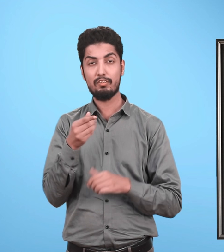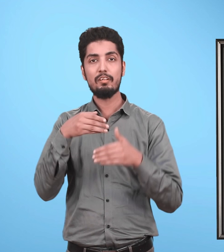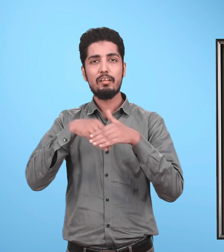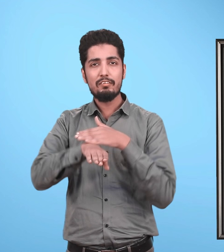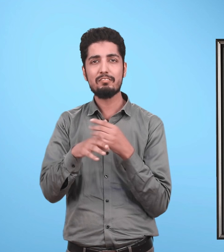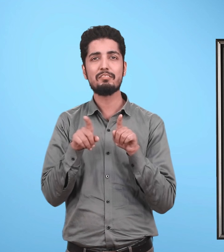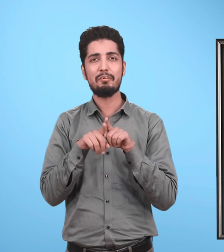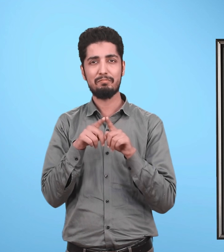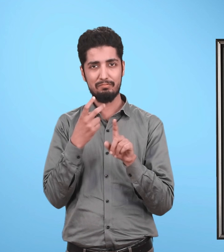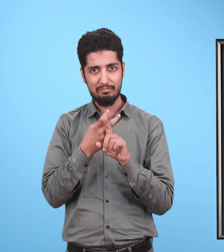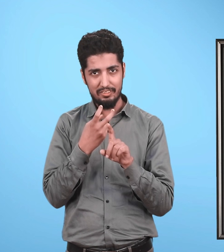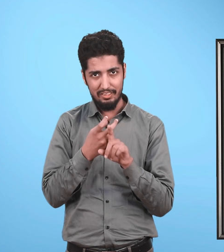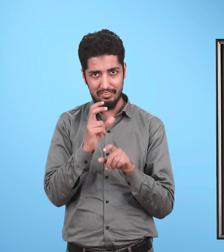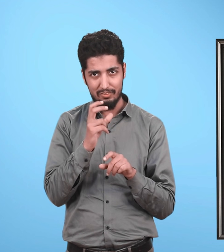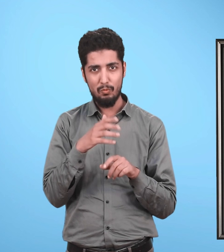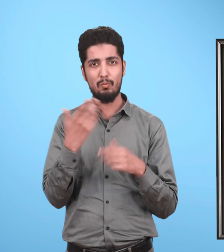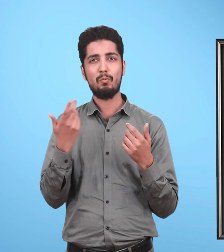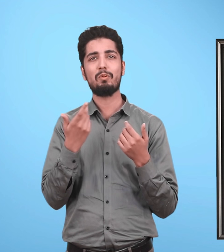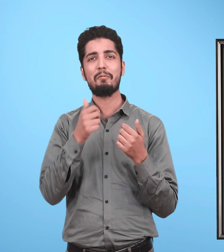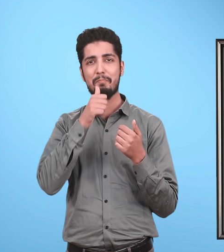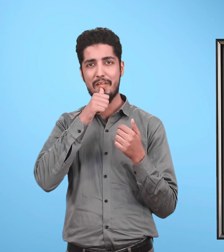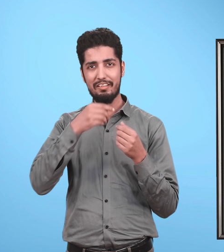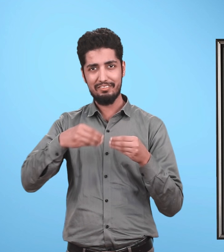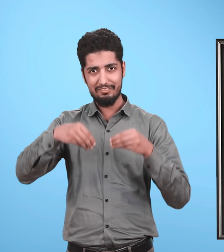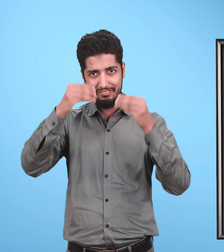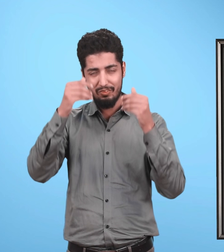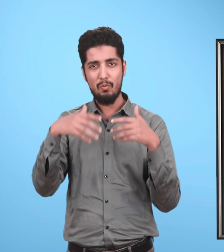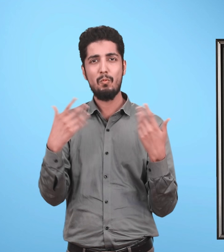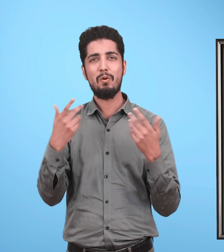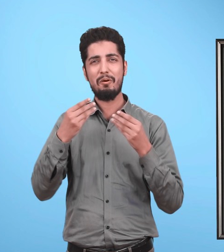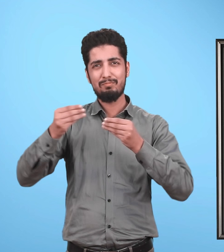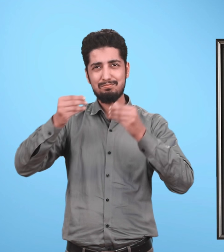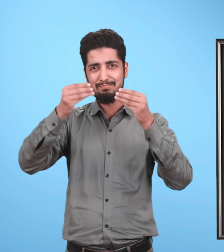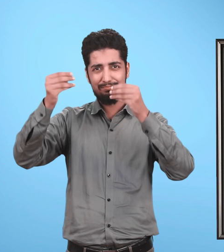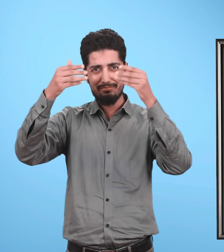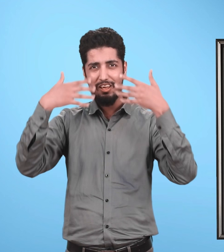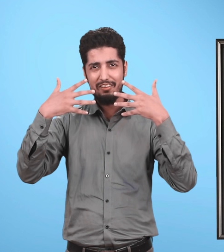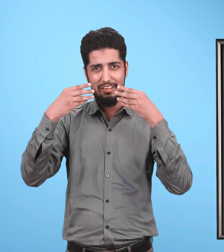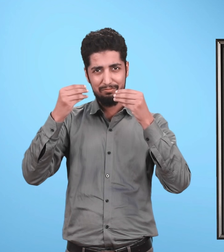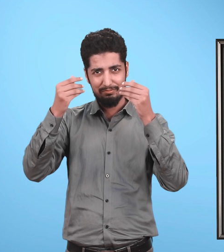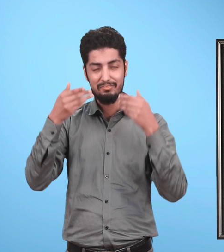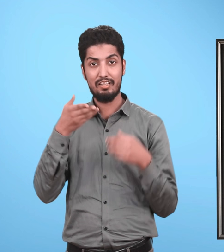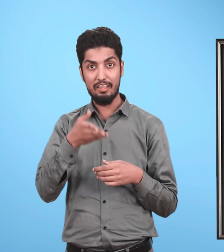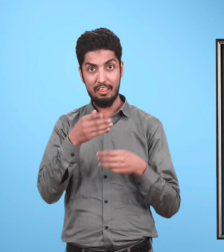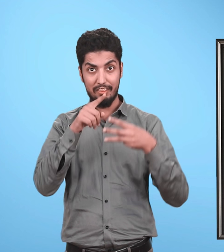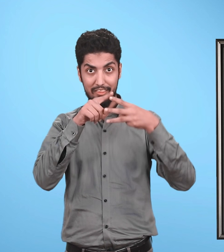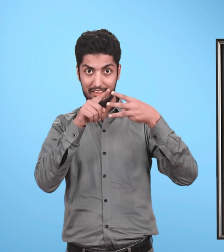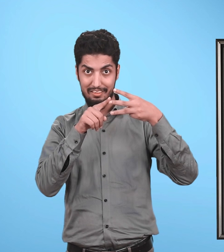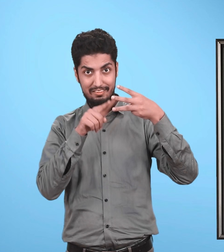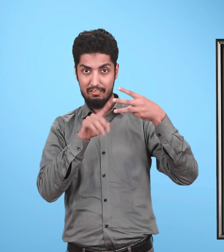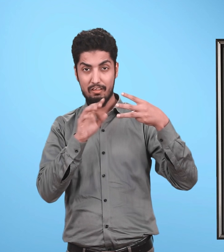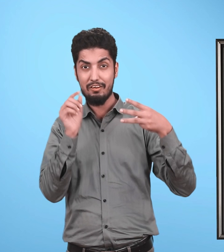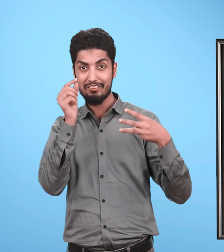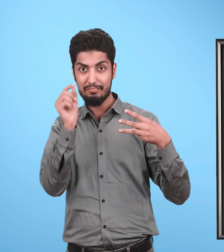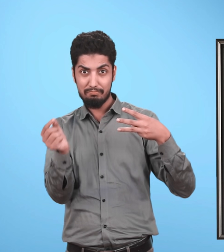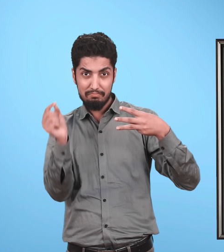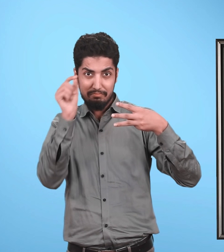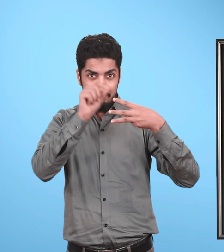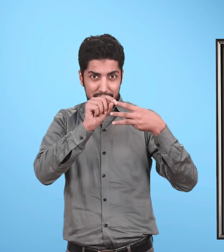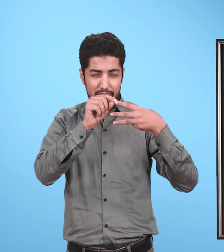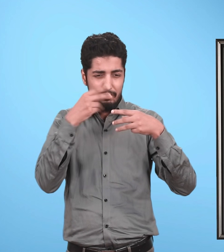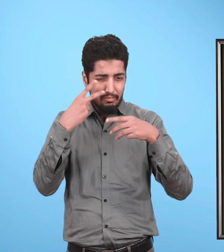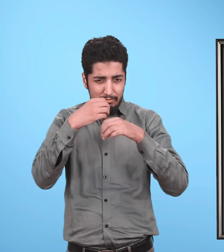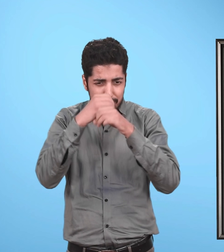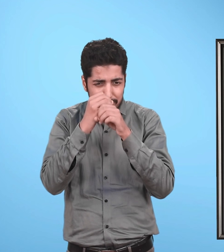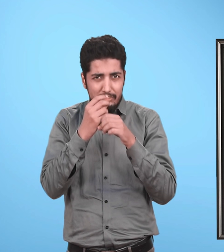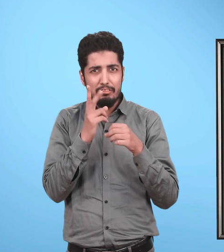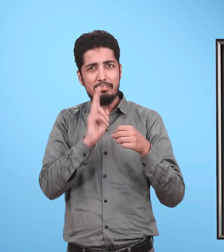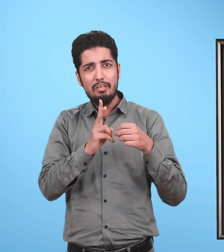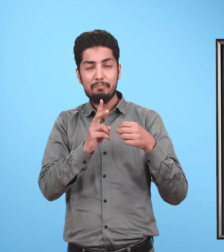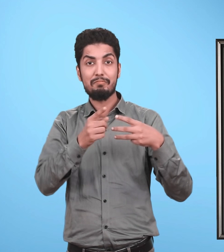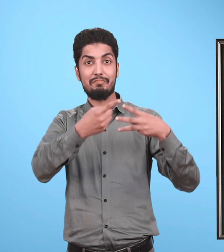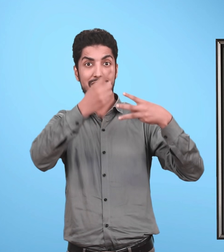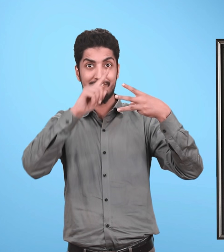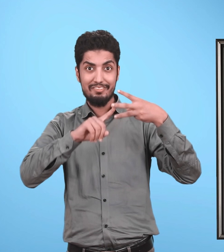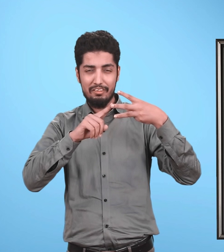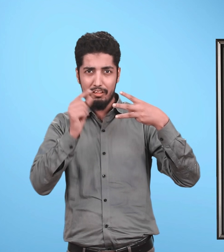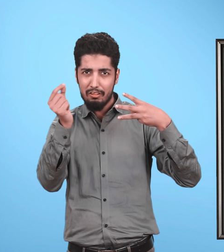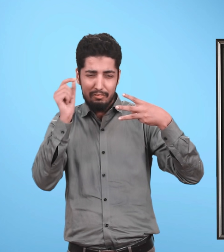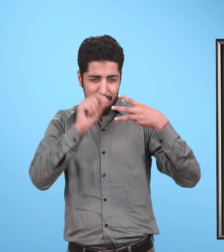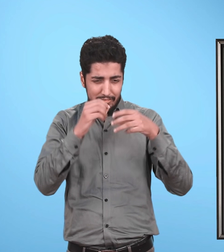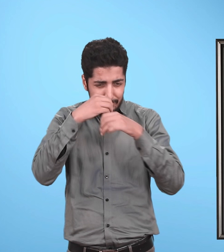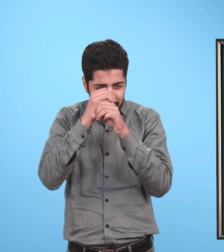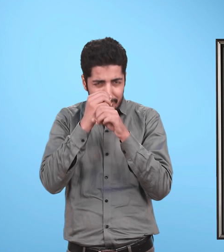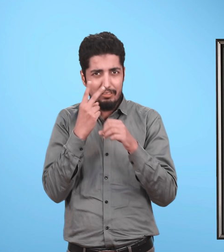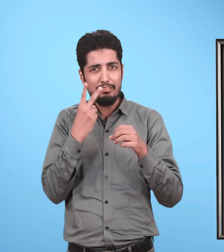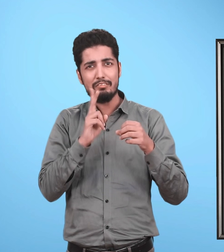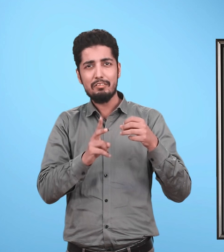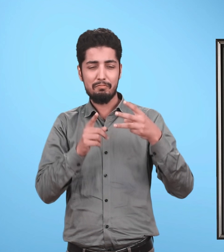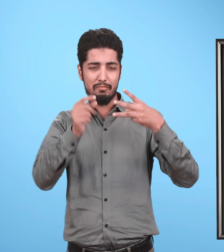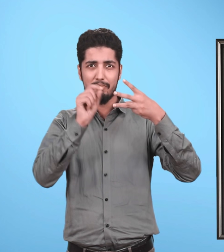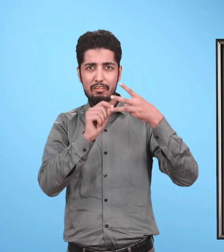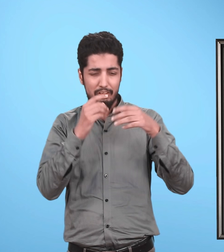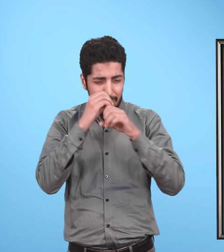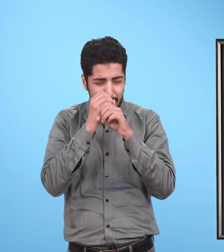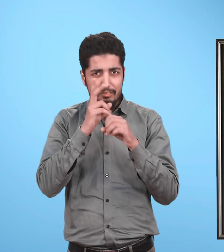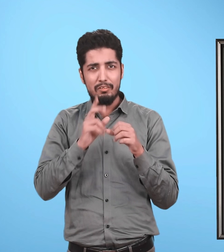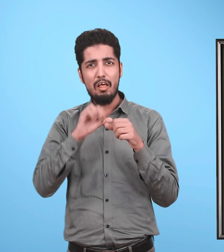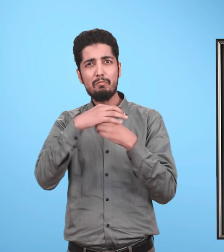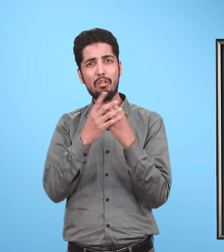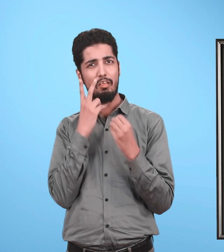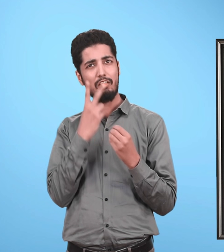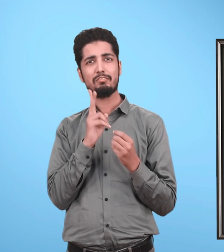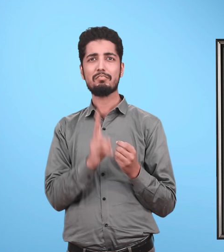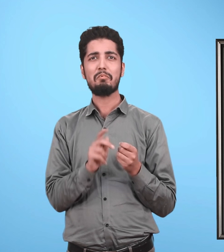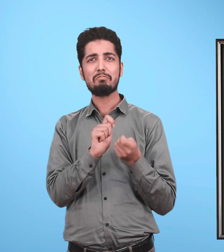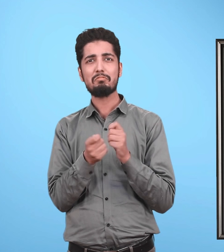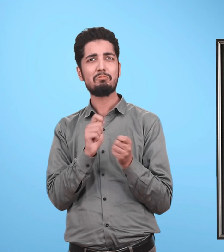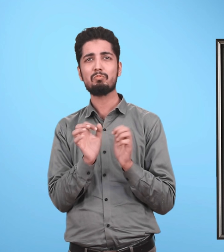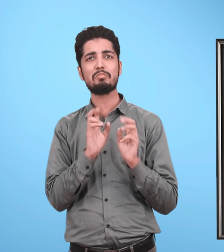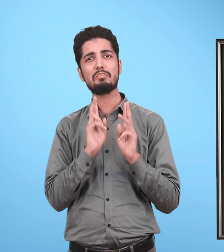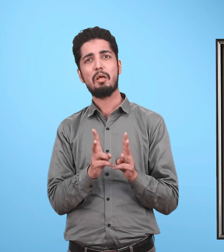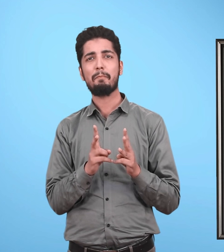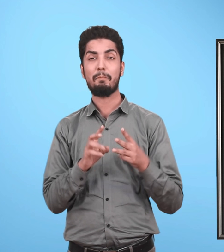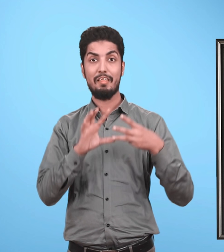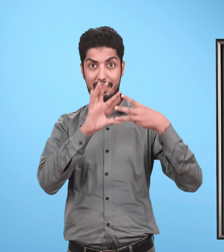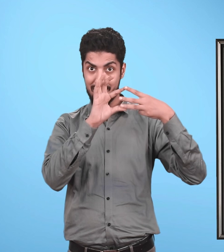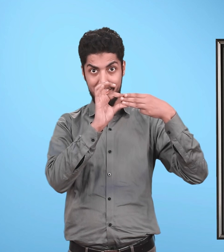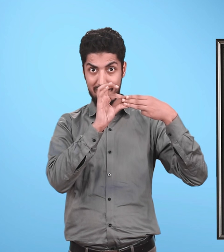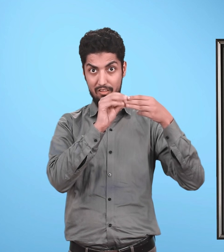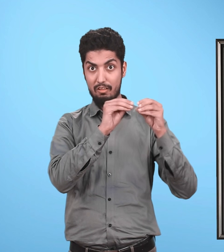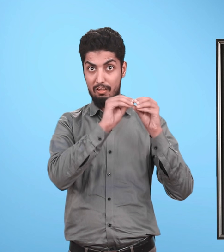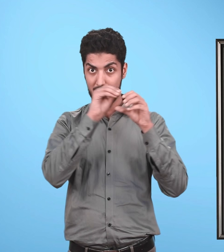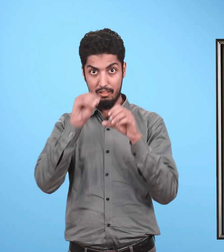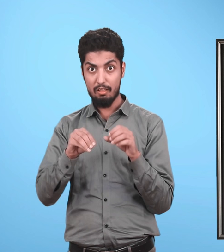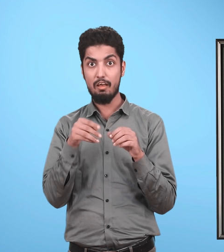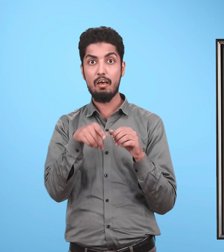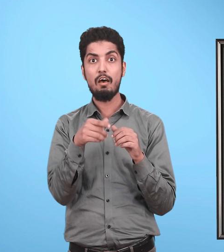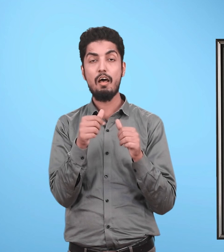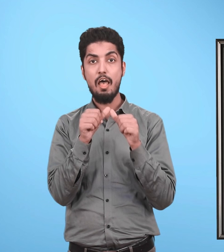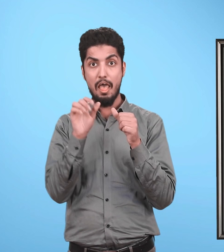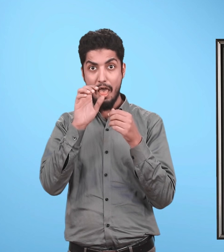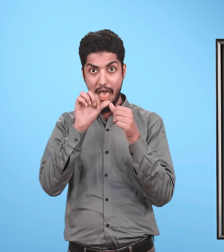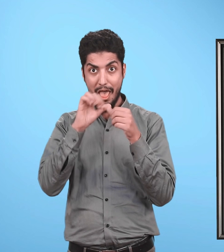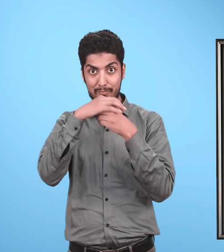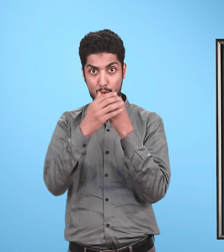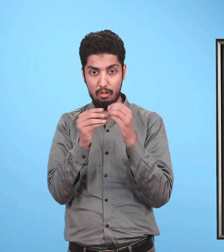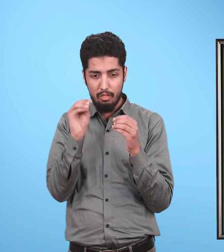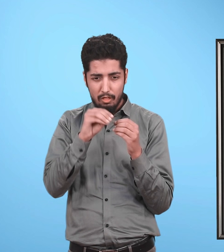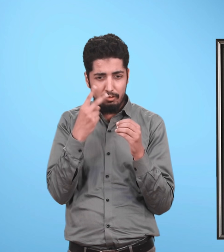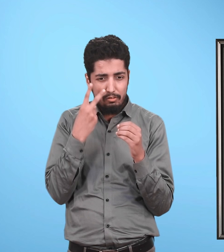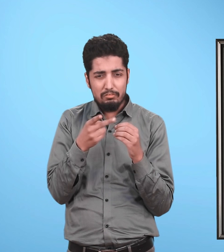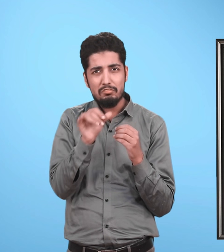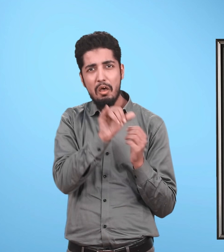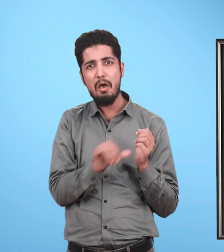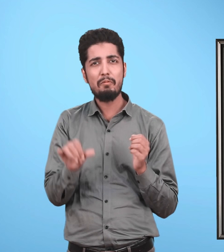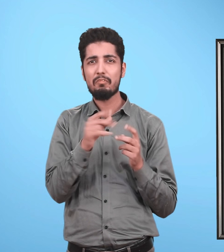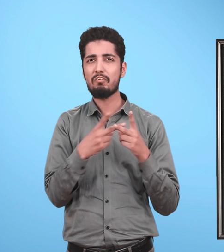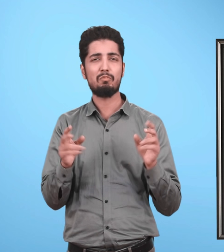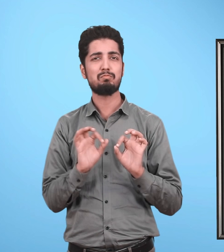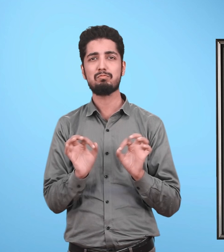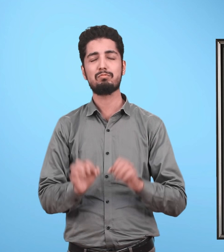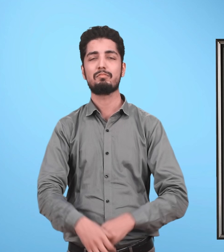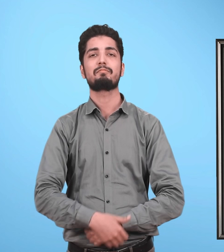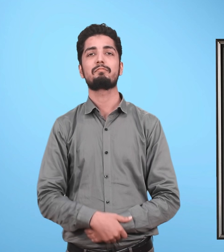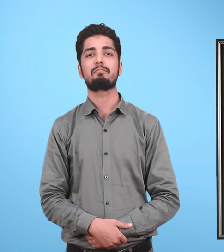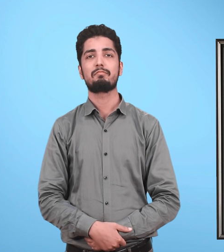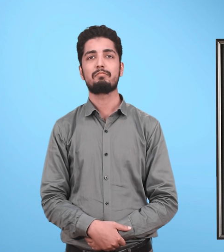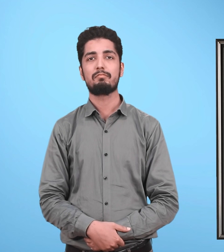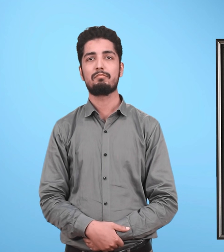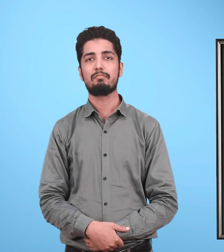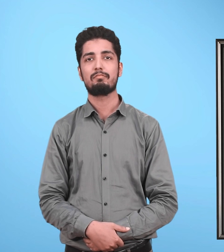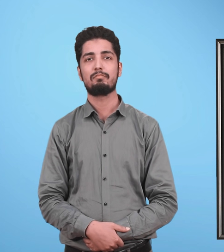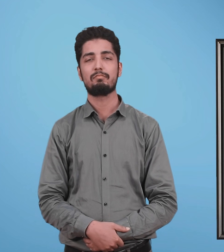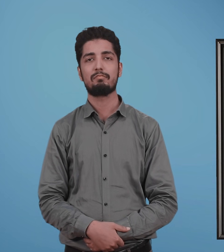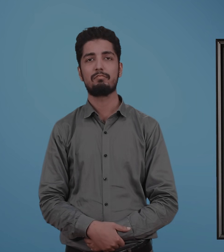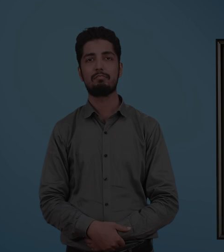solid. All vapor sulfur.